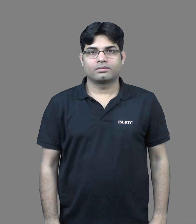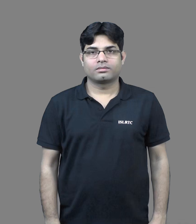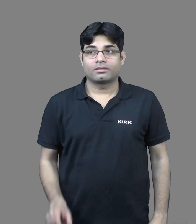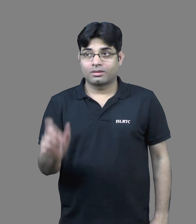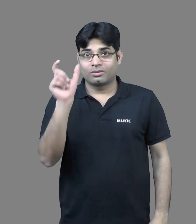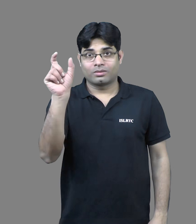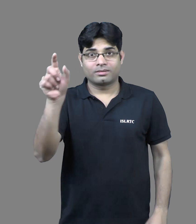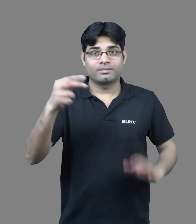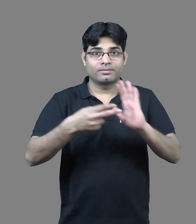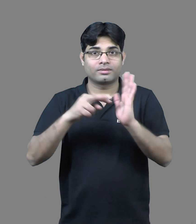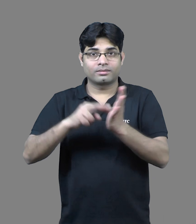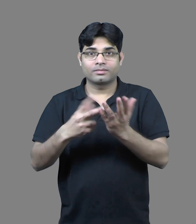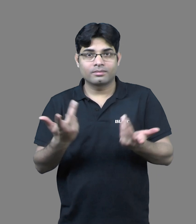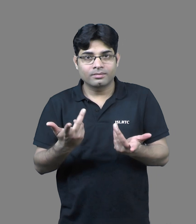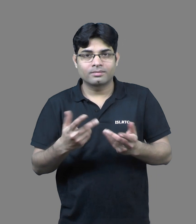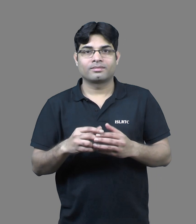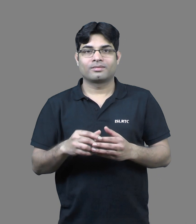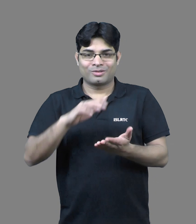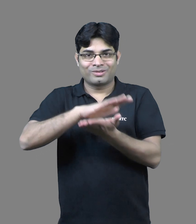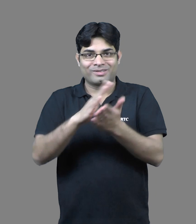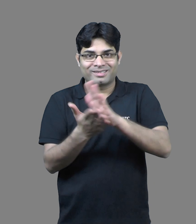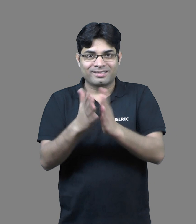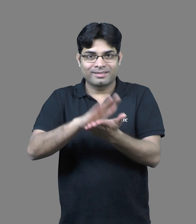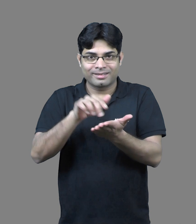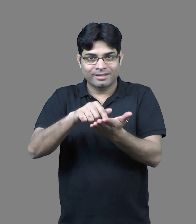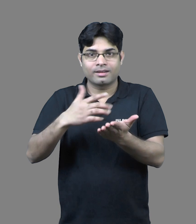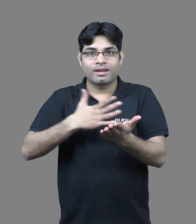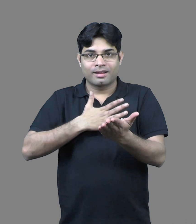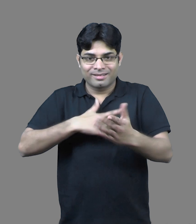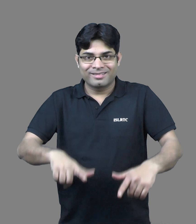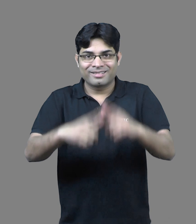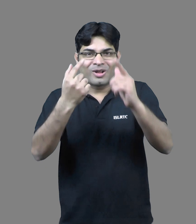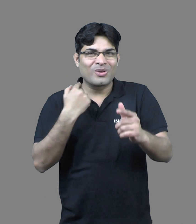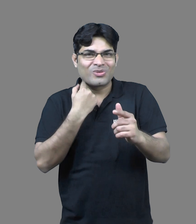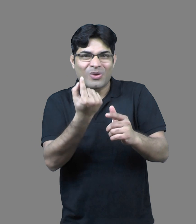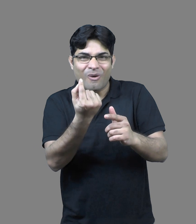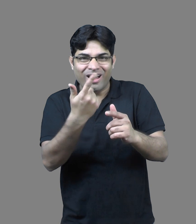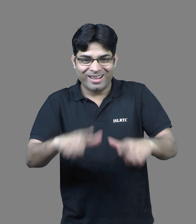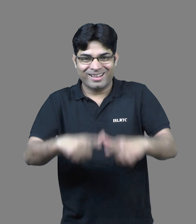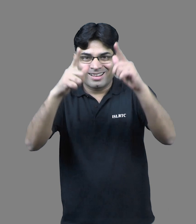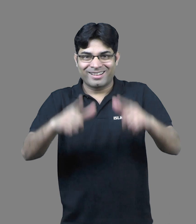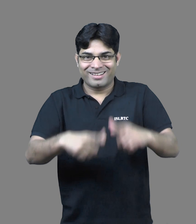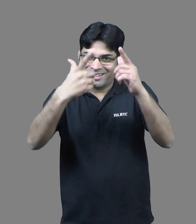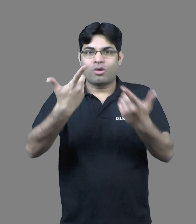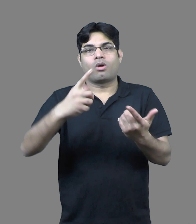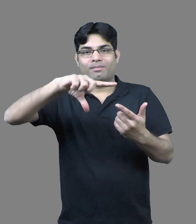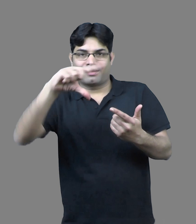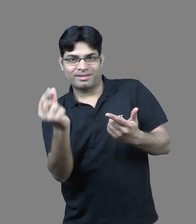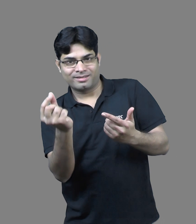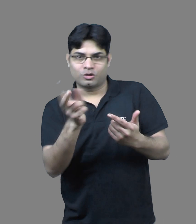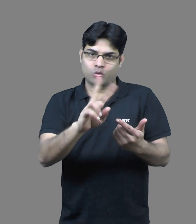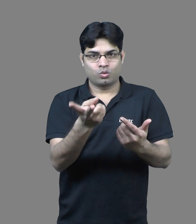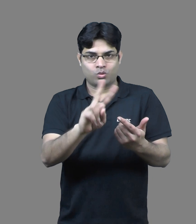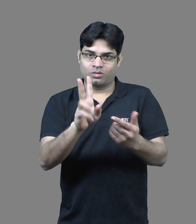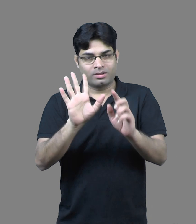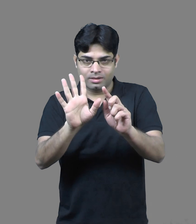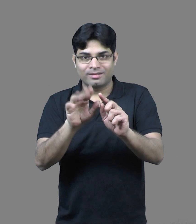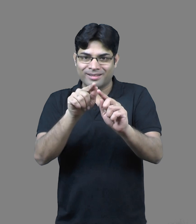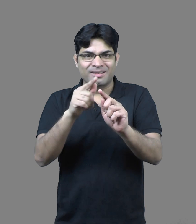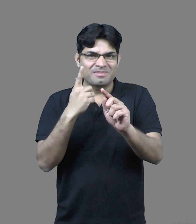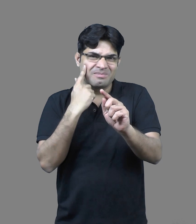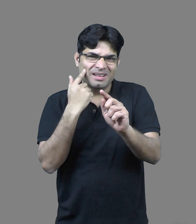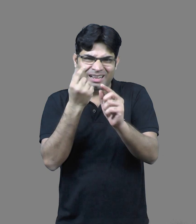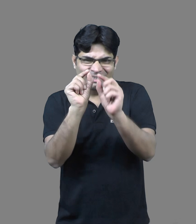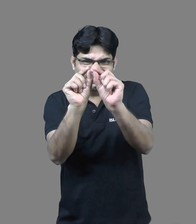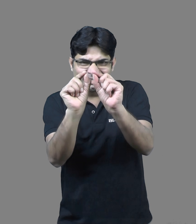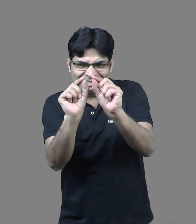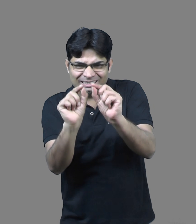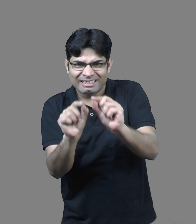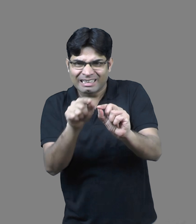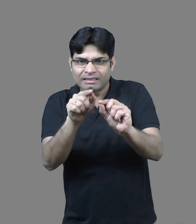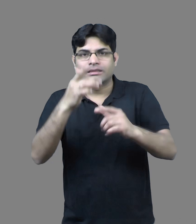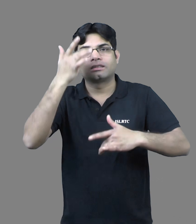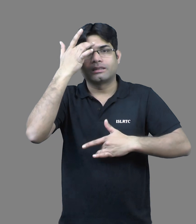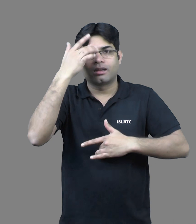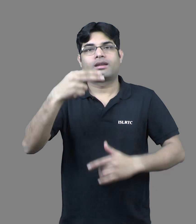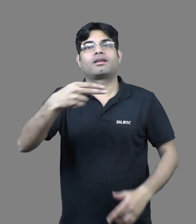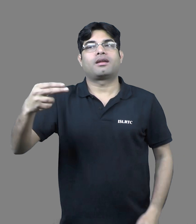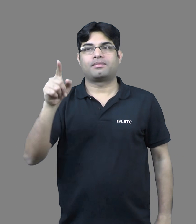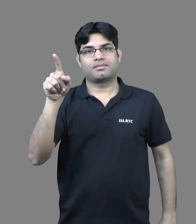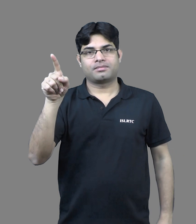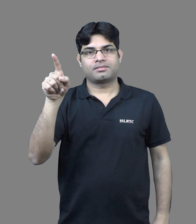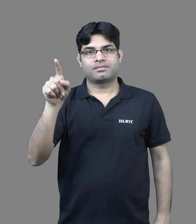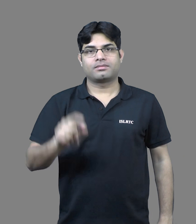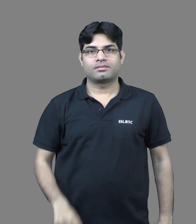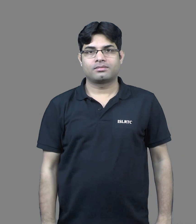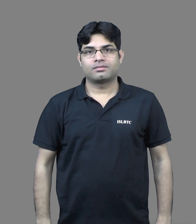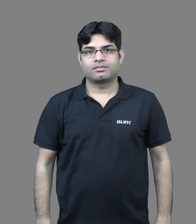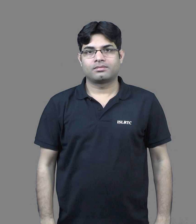Wheat Rust